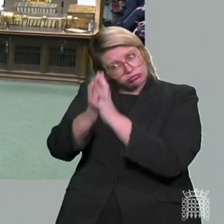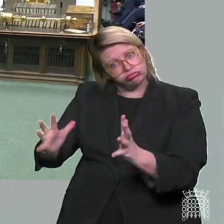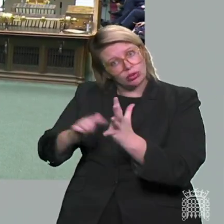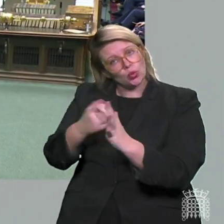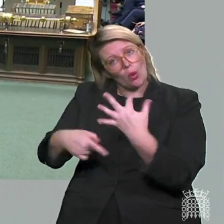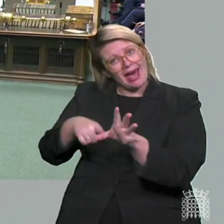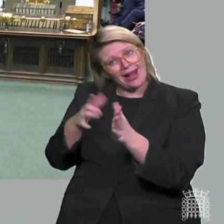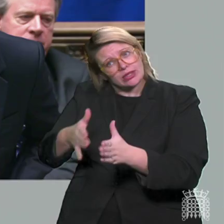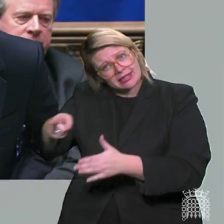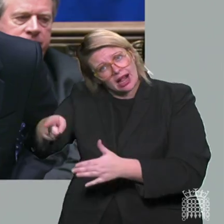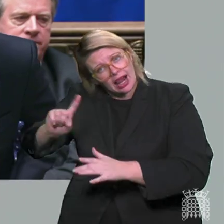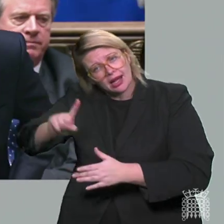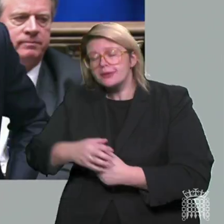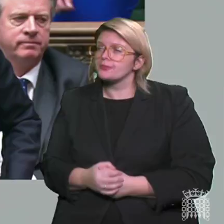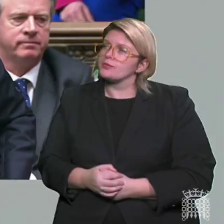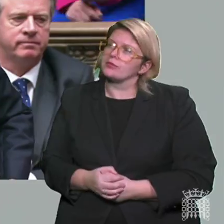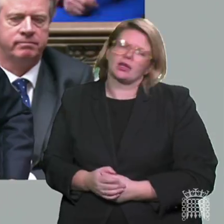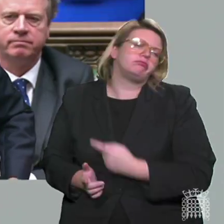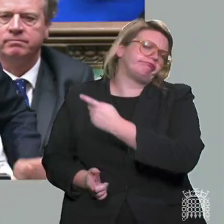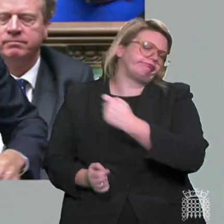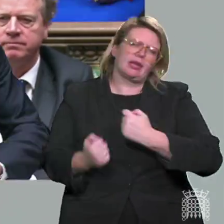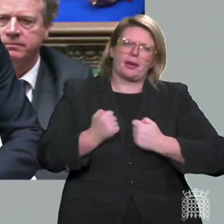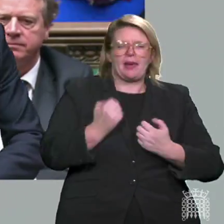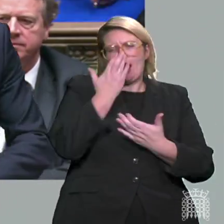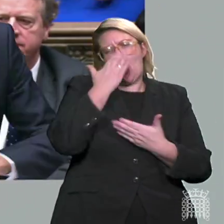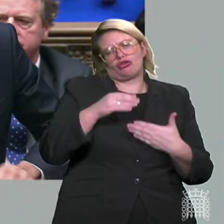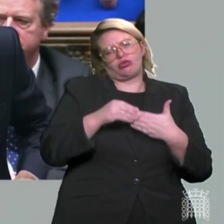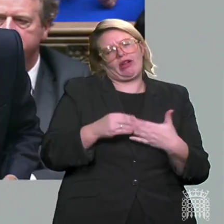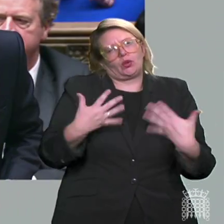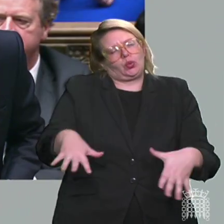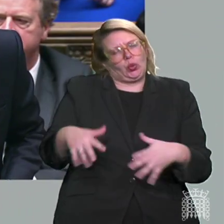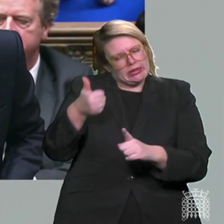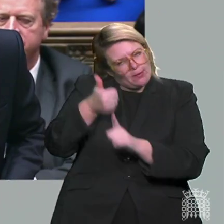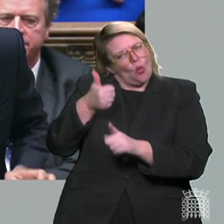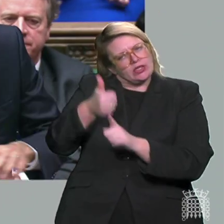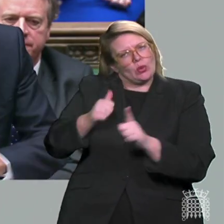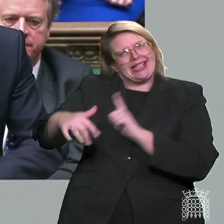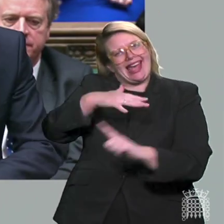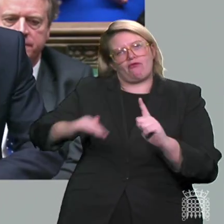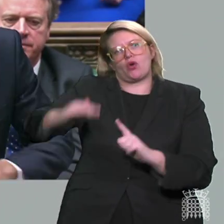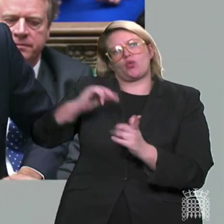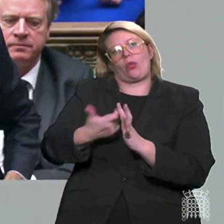My honourable Friend is a fantastic champion for his local hospital and constituents.